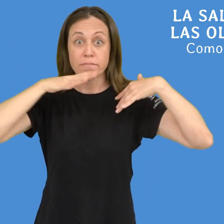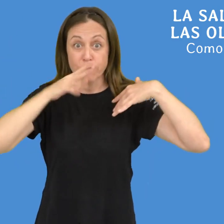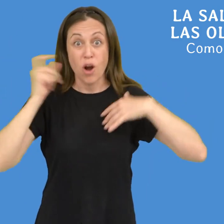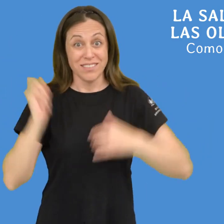motivo